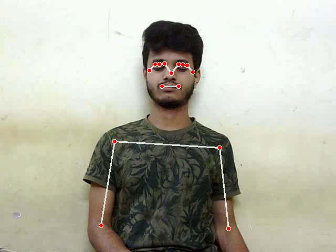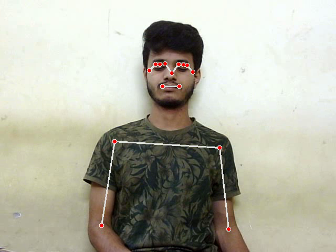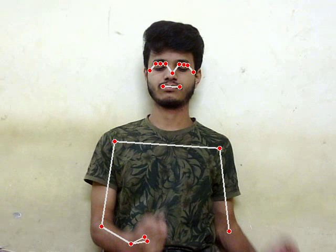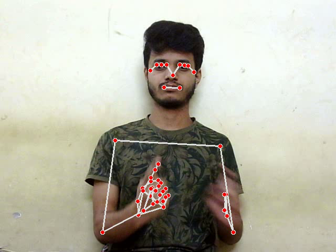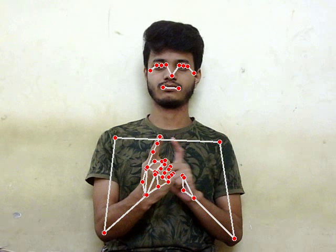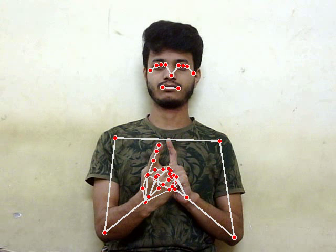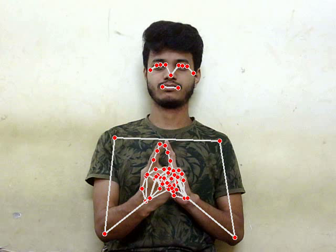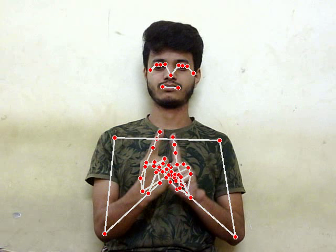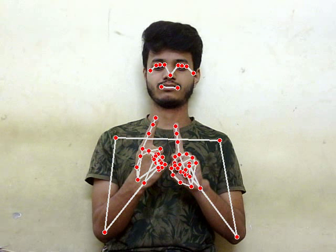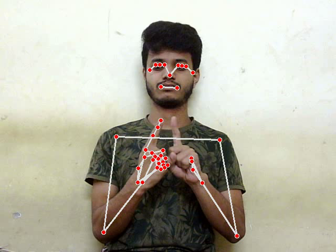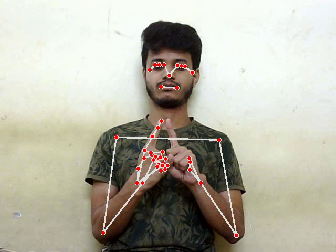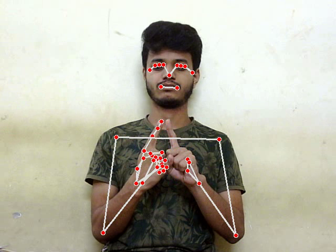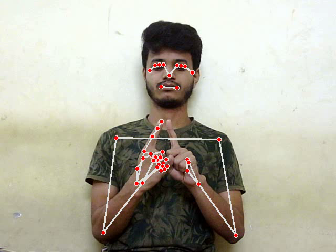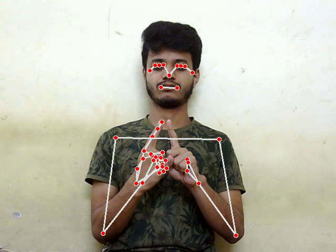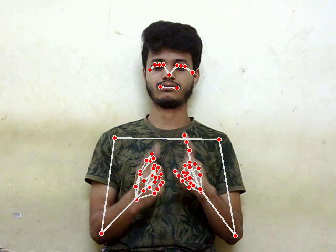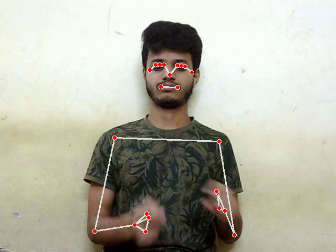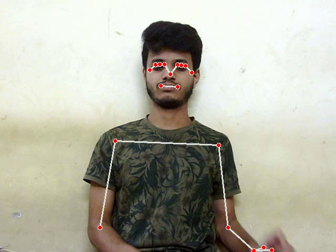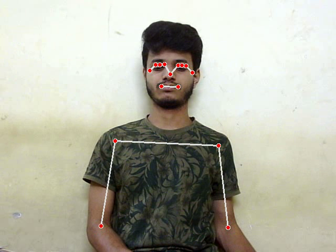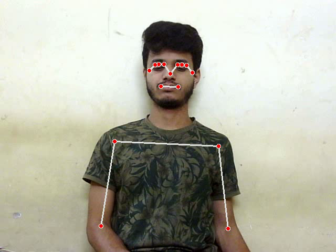meet